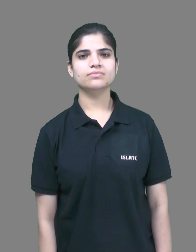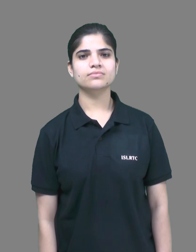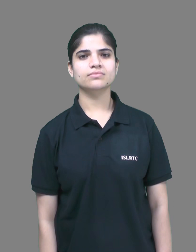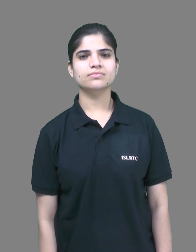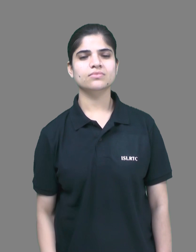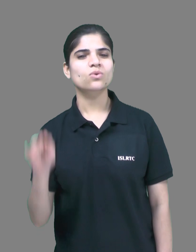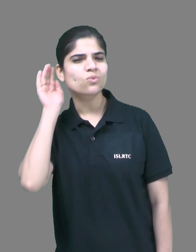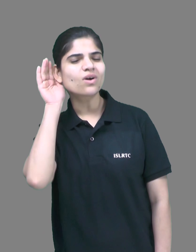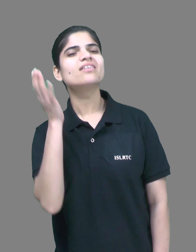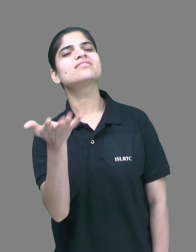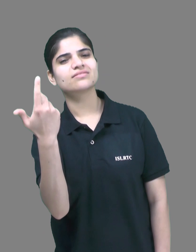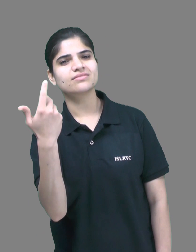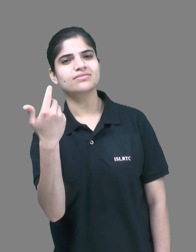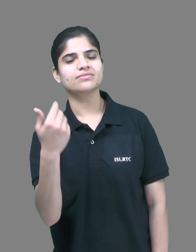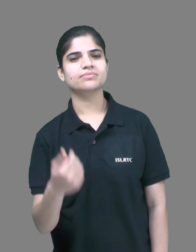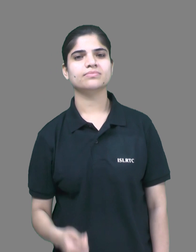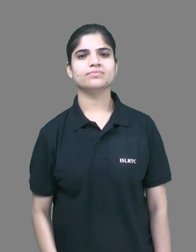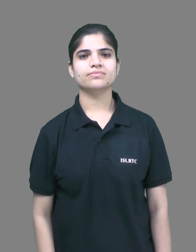What's Up